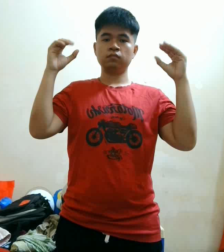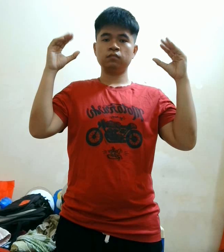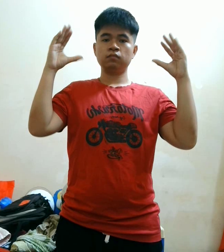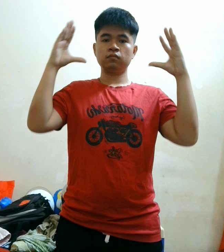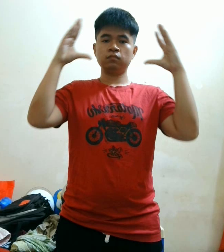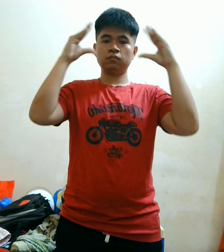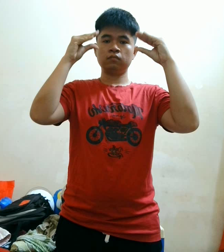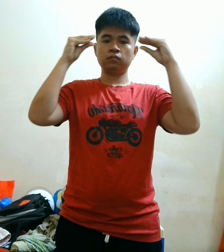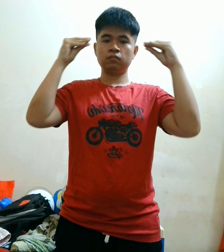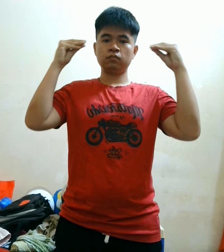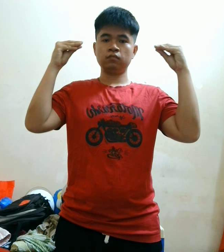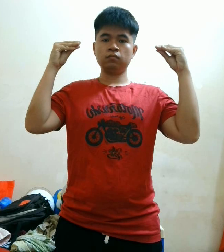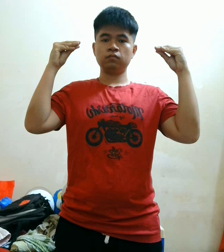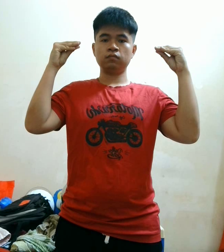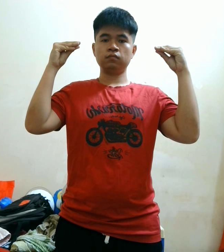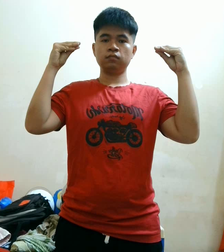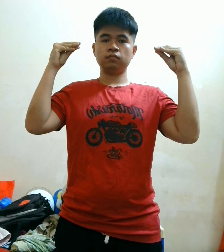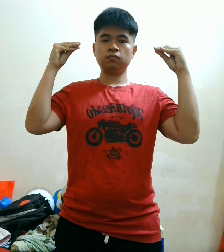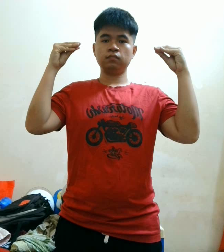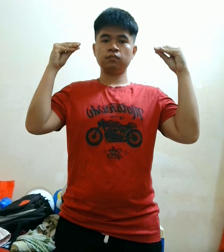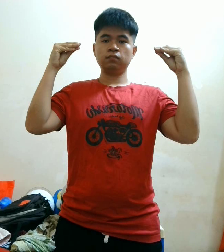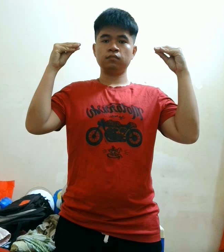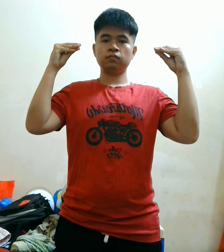buoi toi